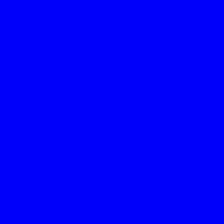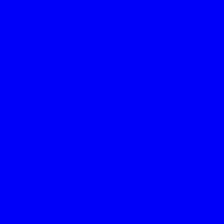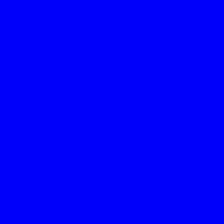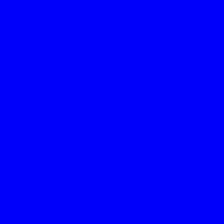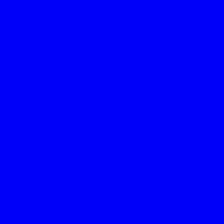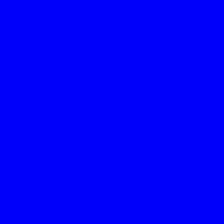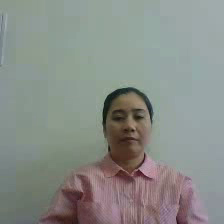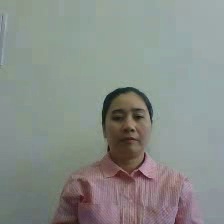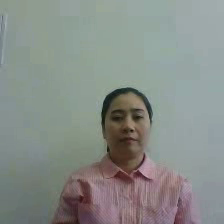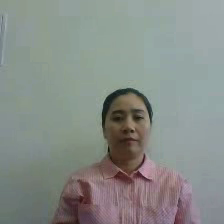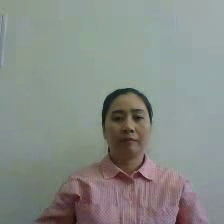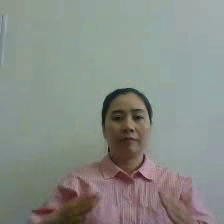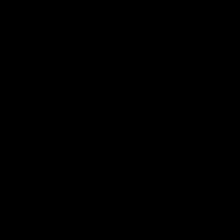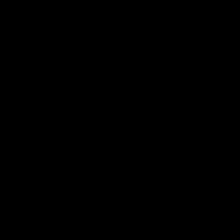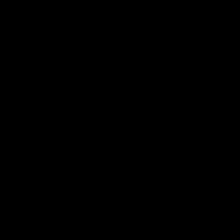Nhà